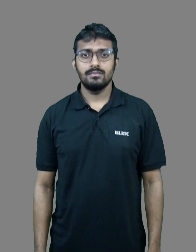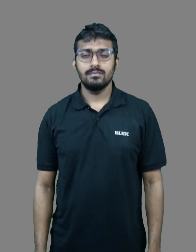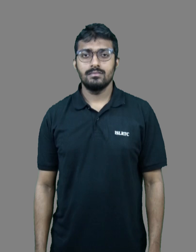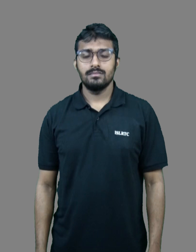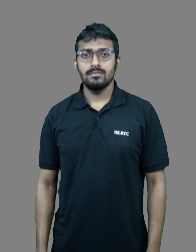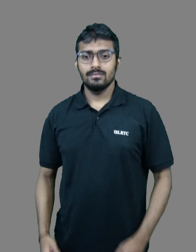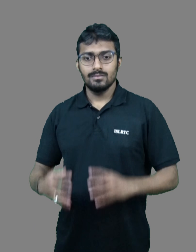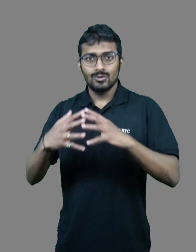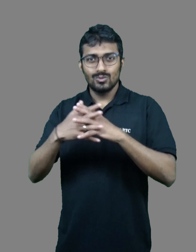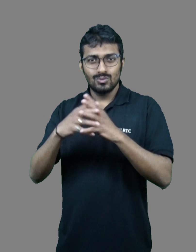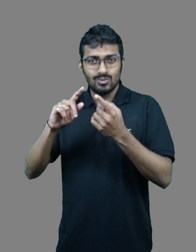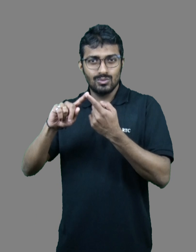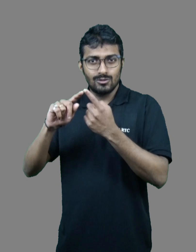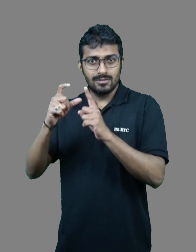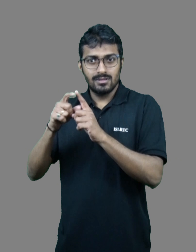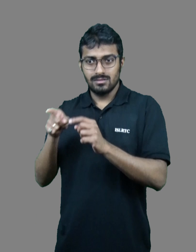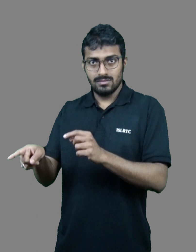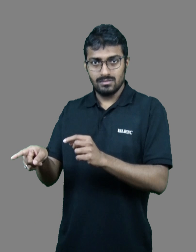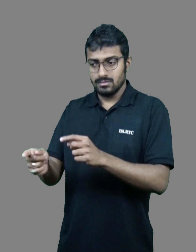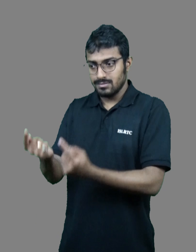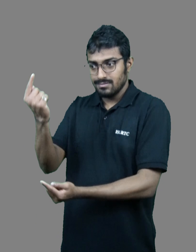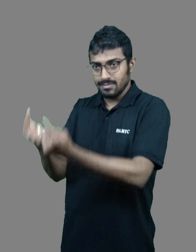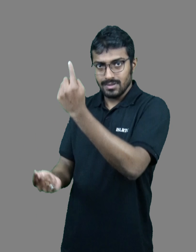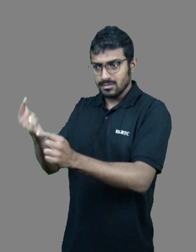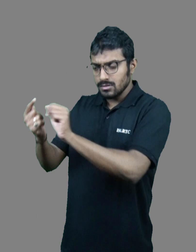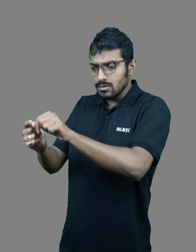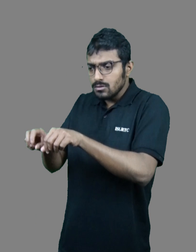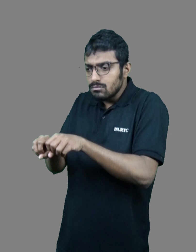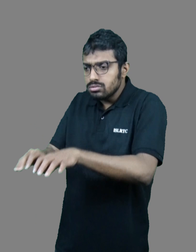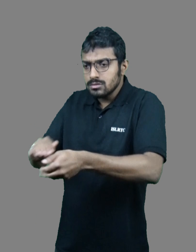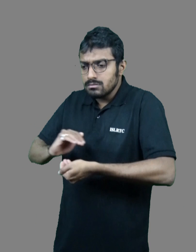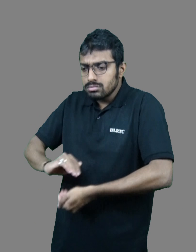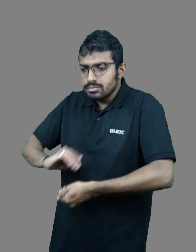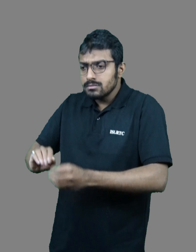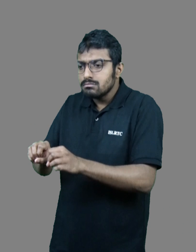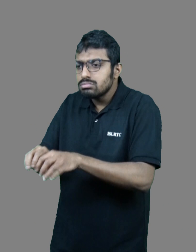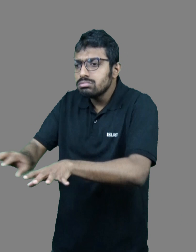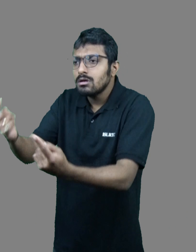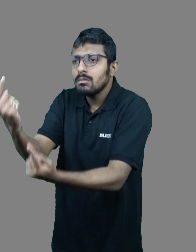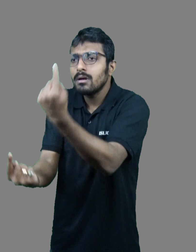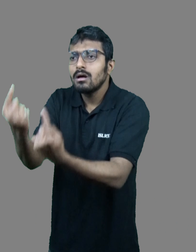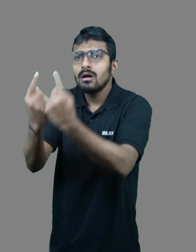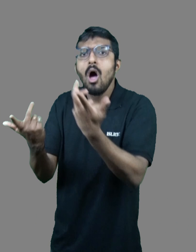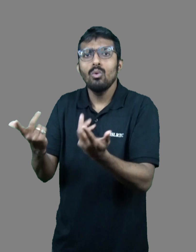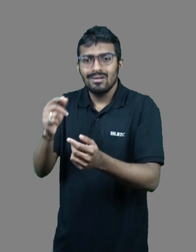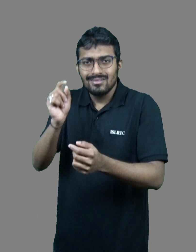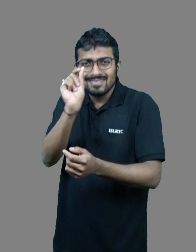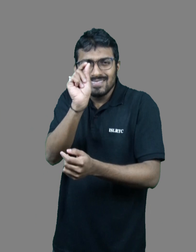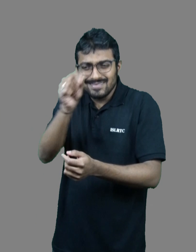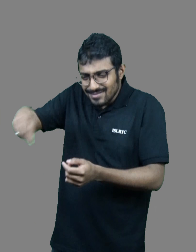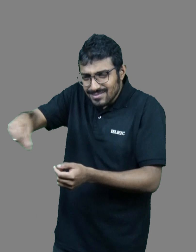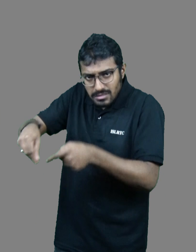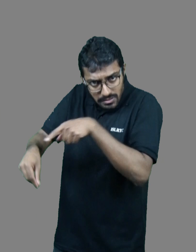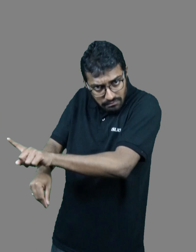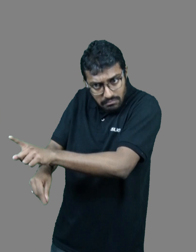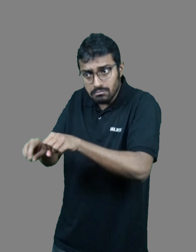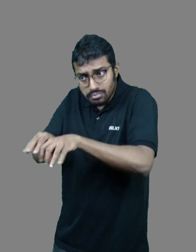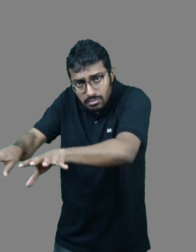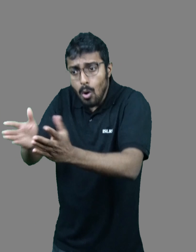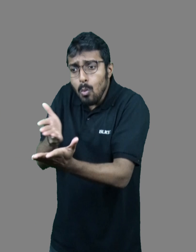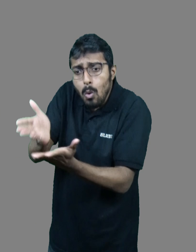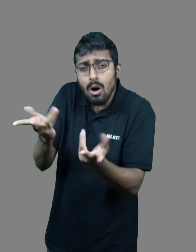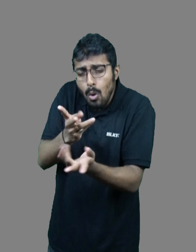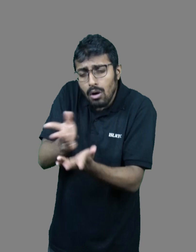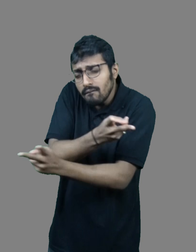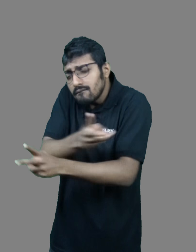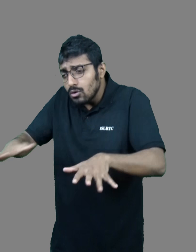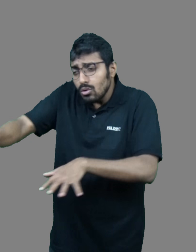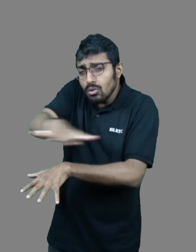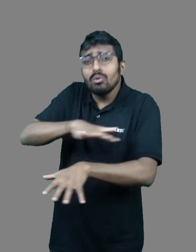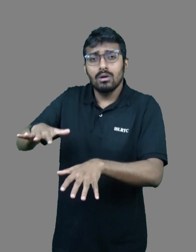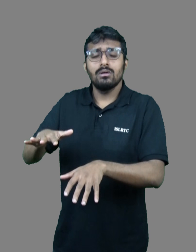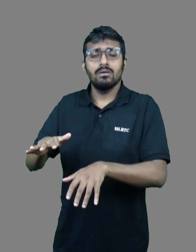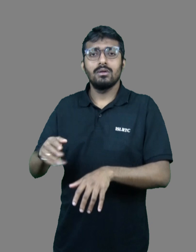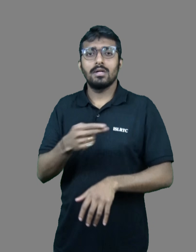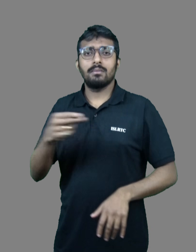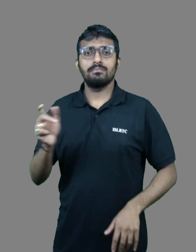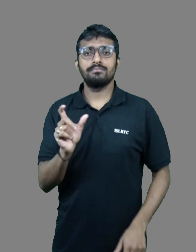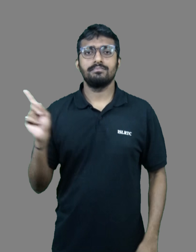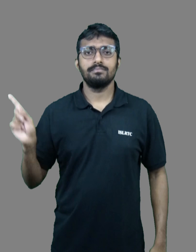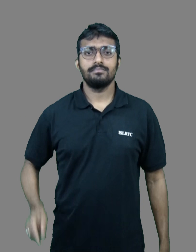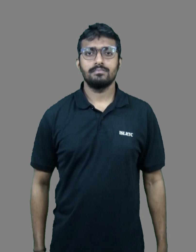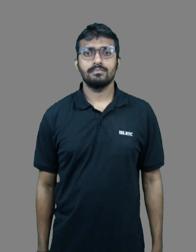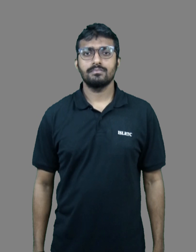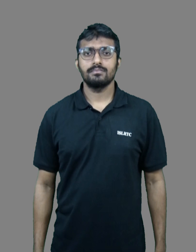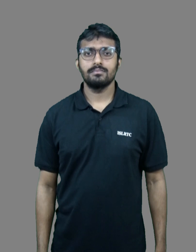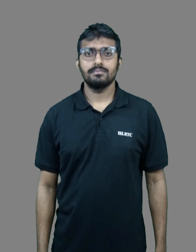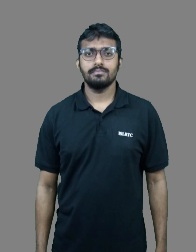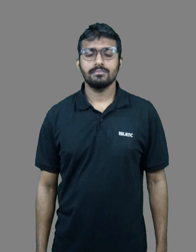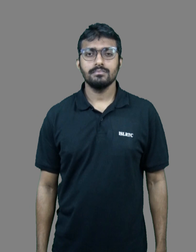On the Basis of Propagation